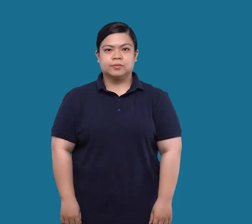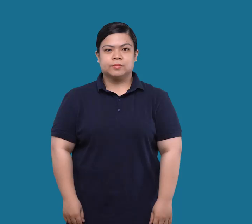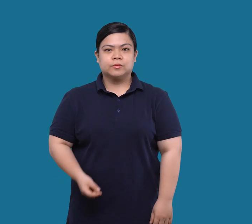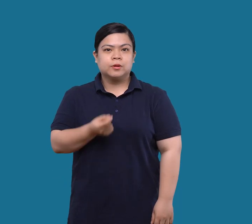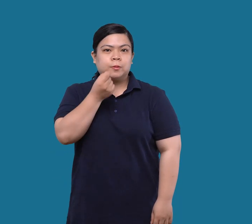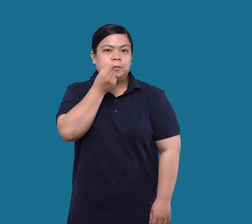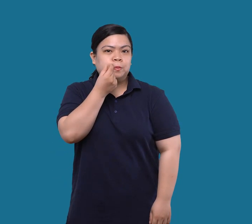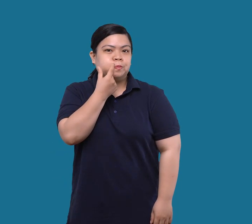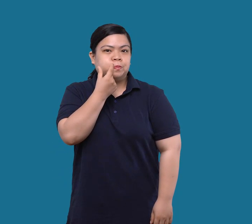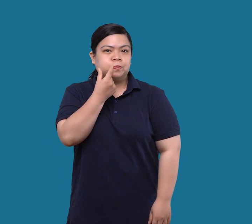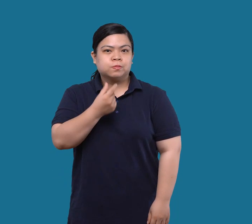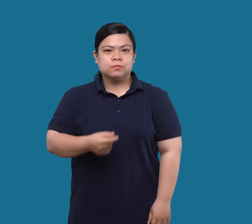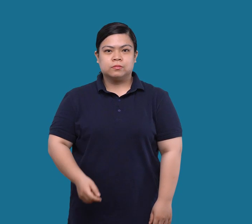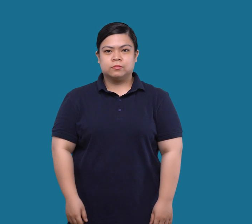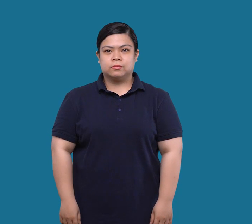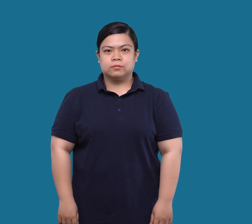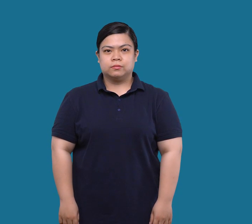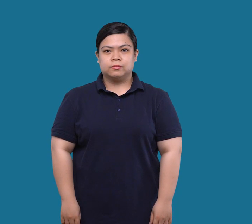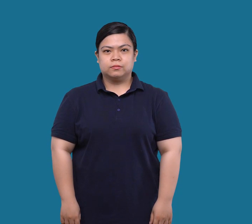mọc ria mép